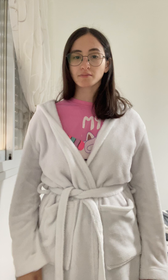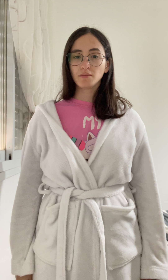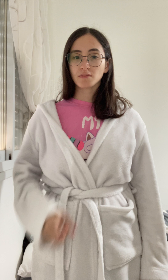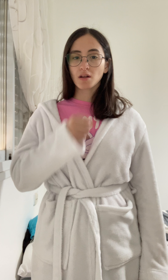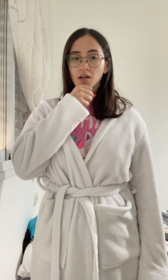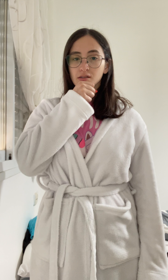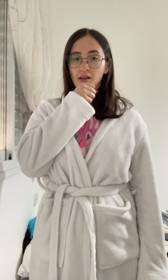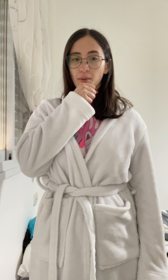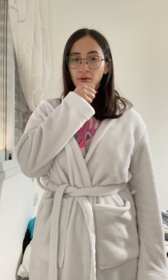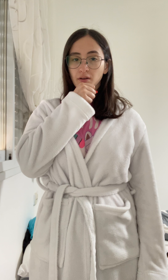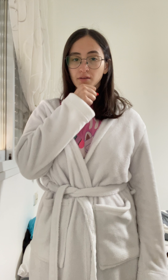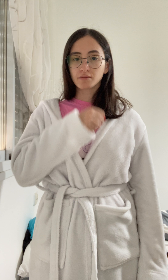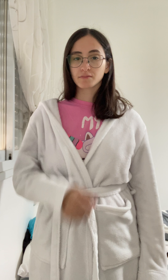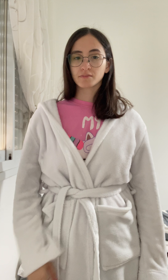סבא